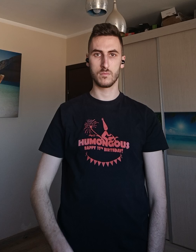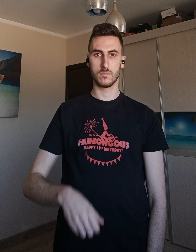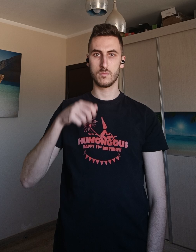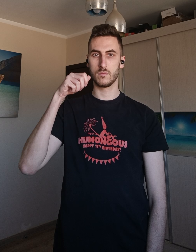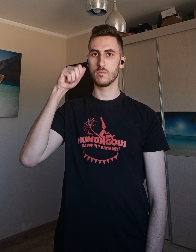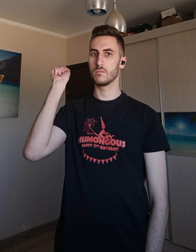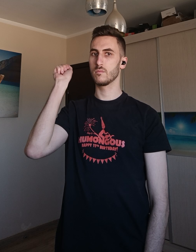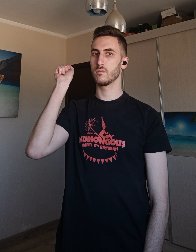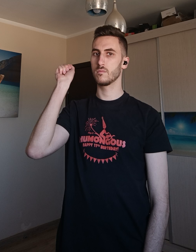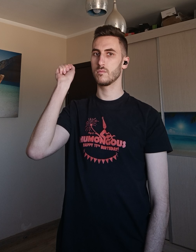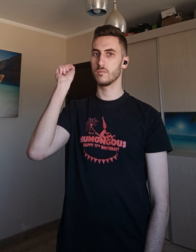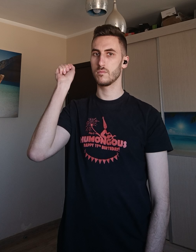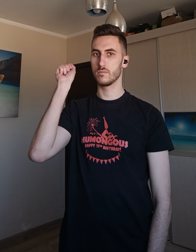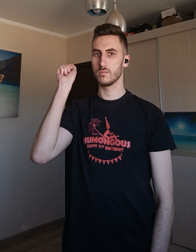יקר